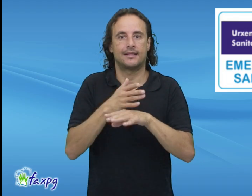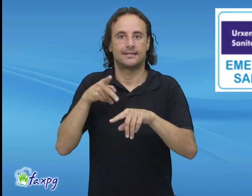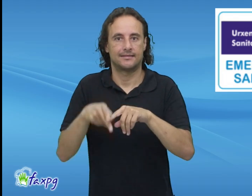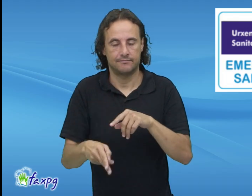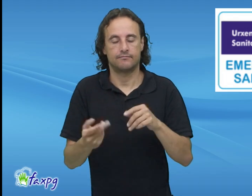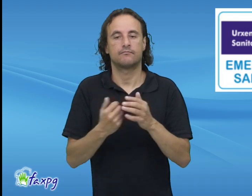evitar